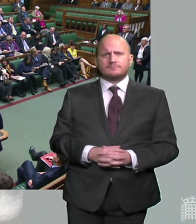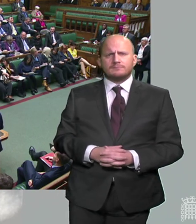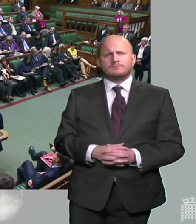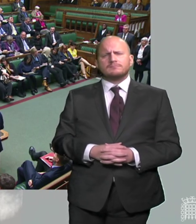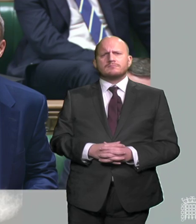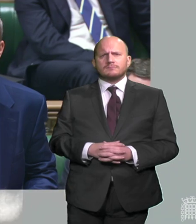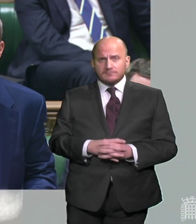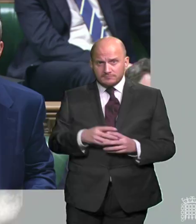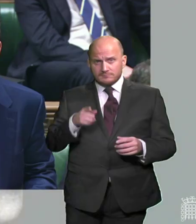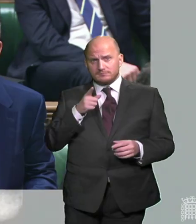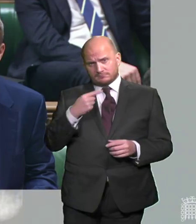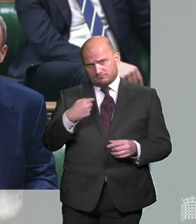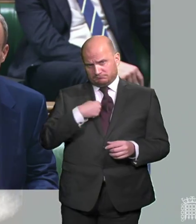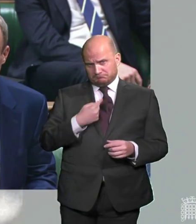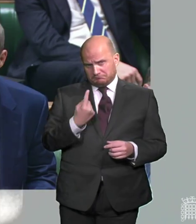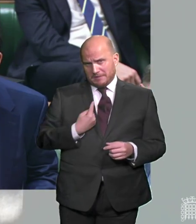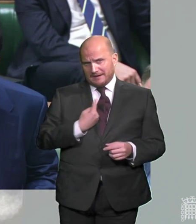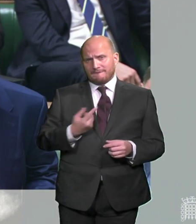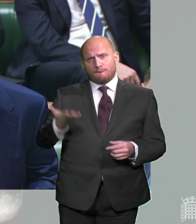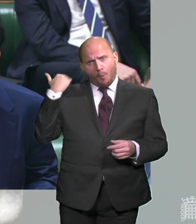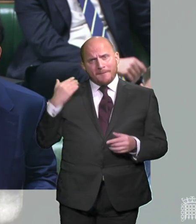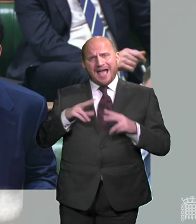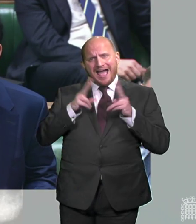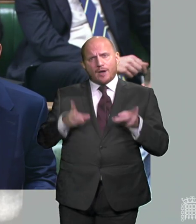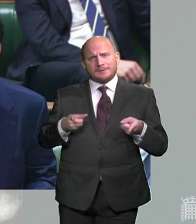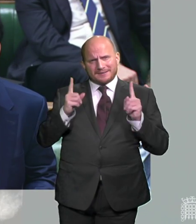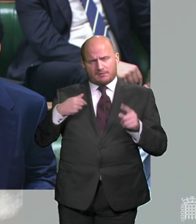As a former Housing Minister, I know how important these issues are.